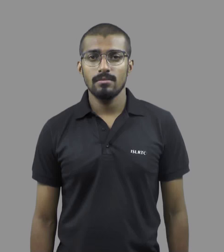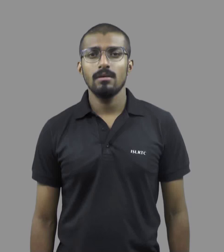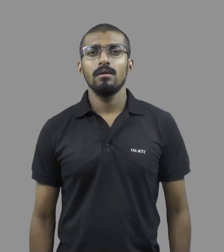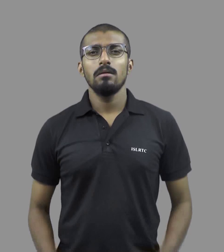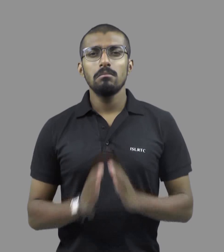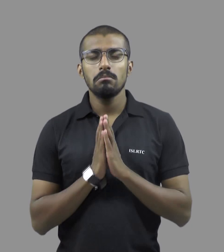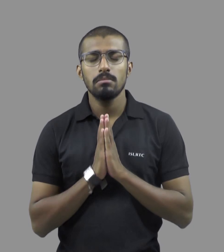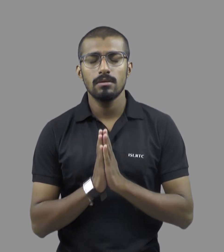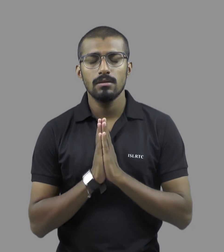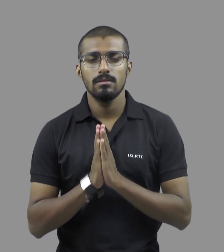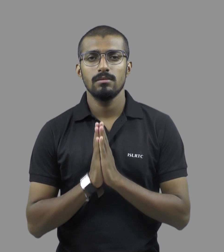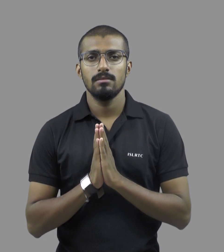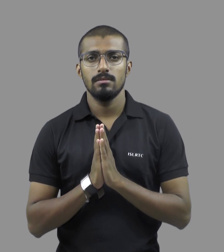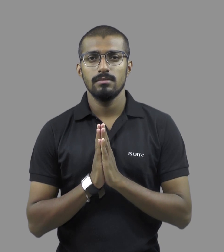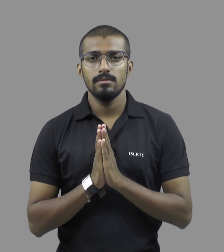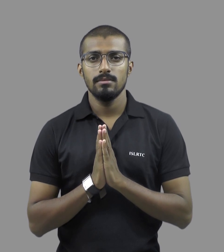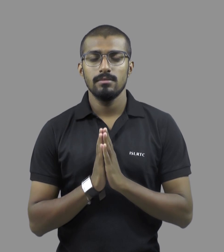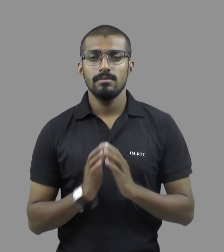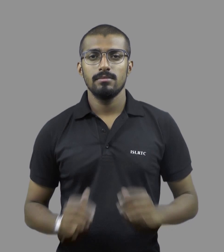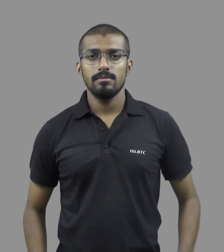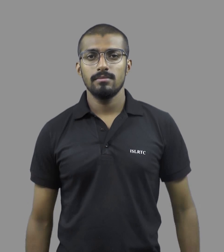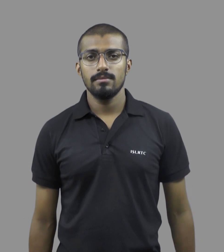Pray